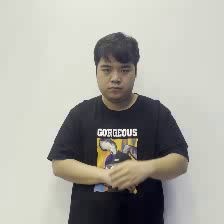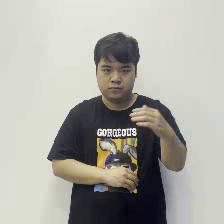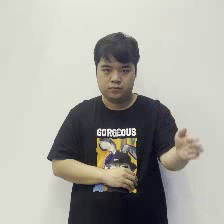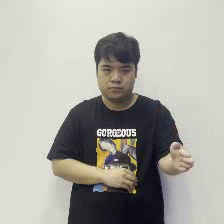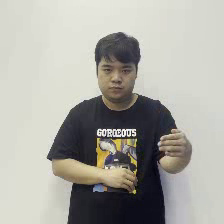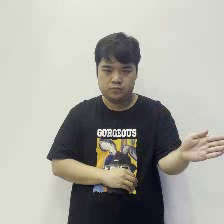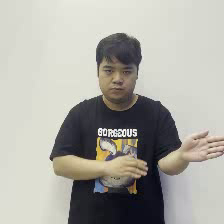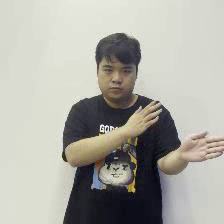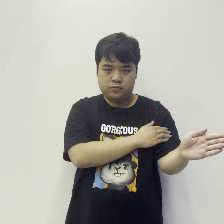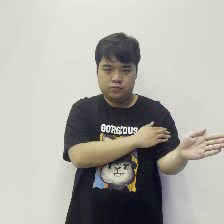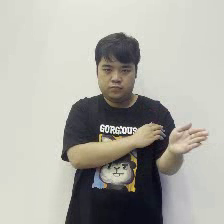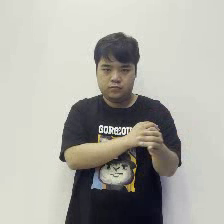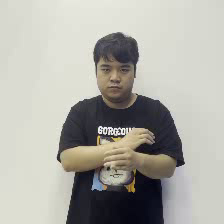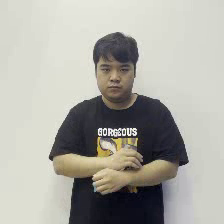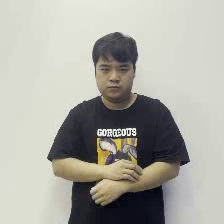Rẽ trái